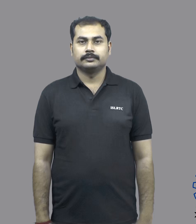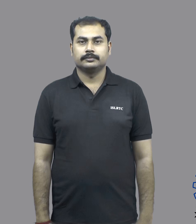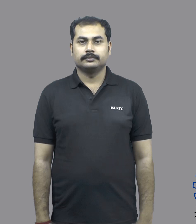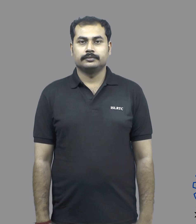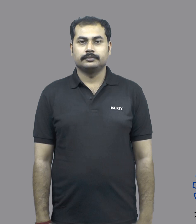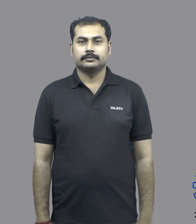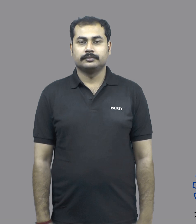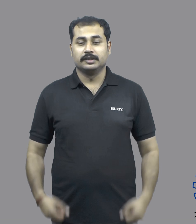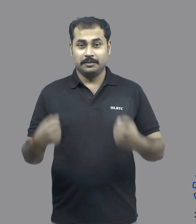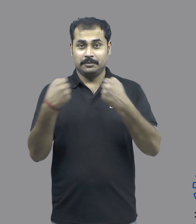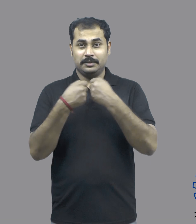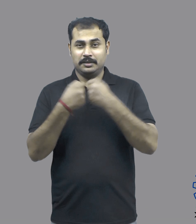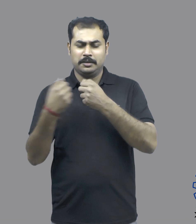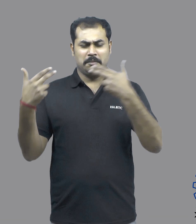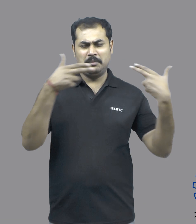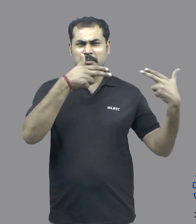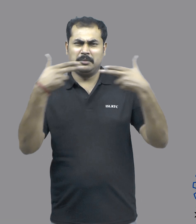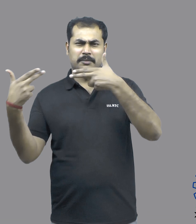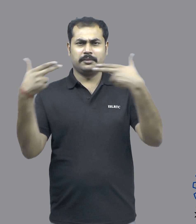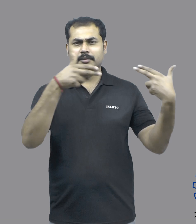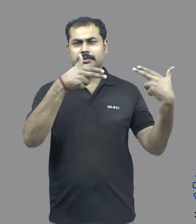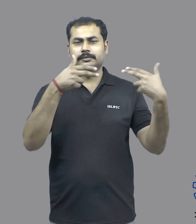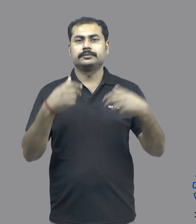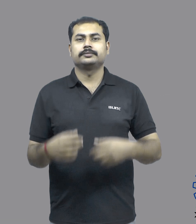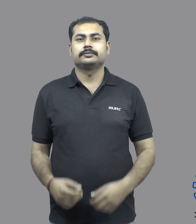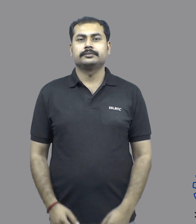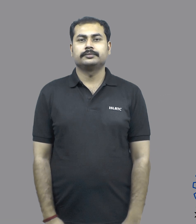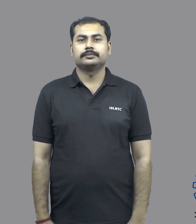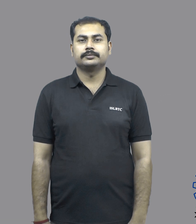War